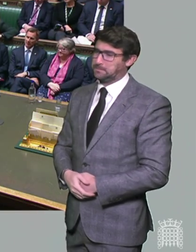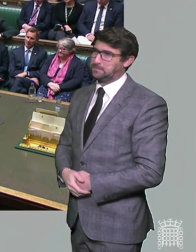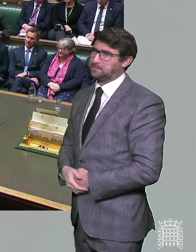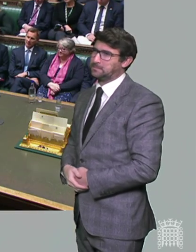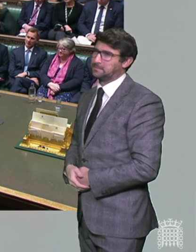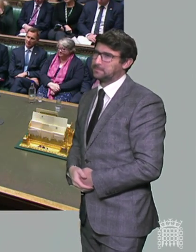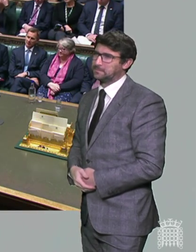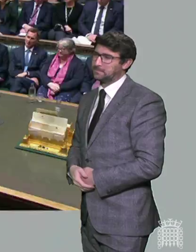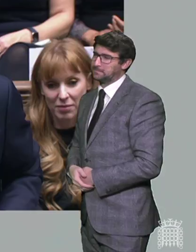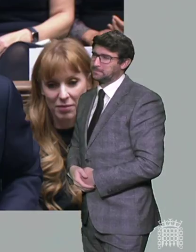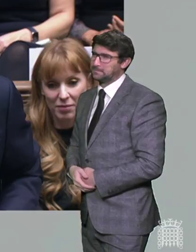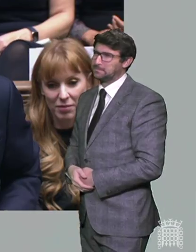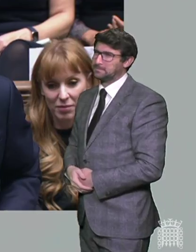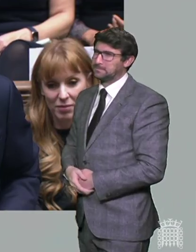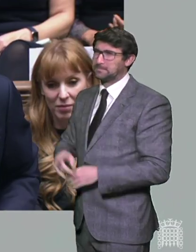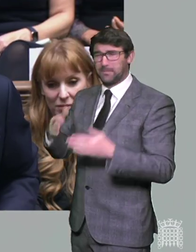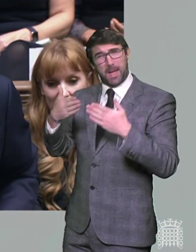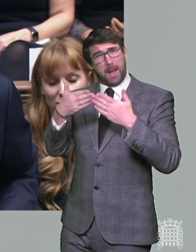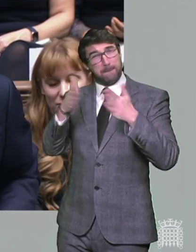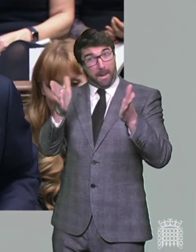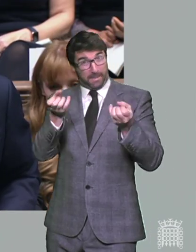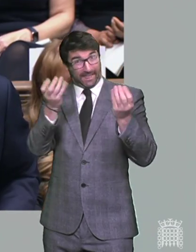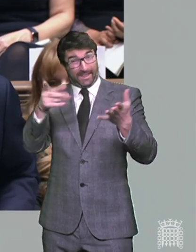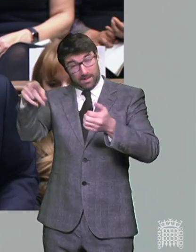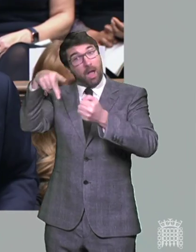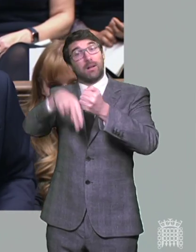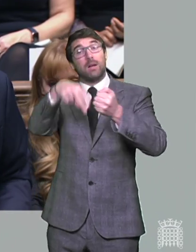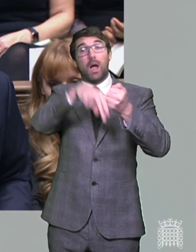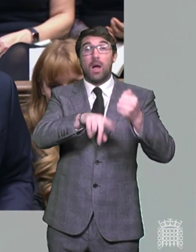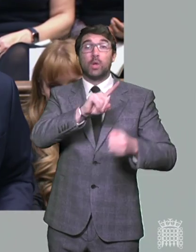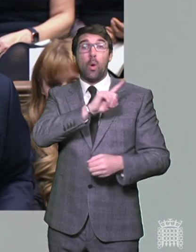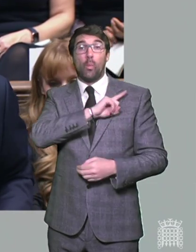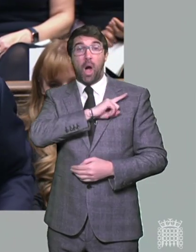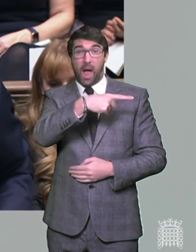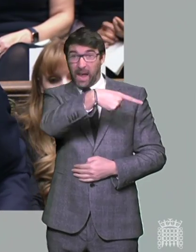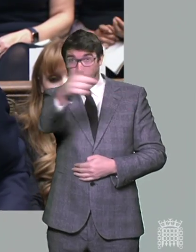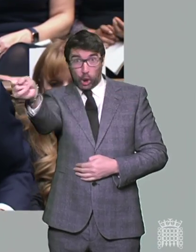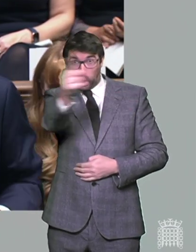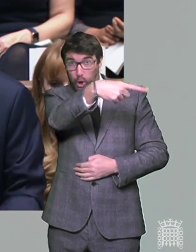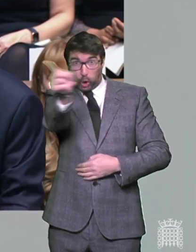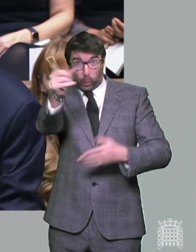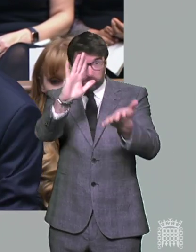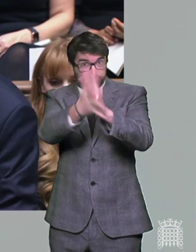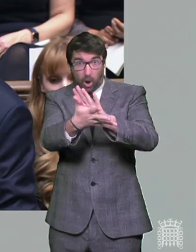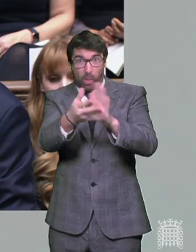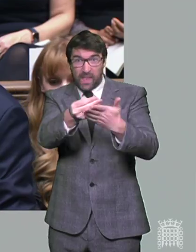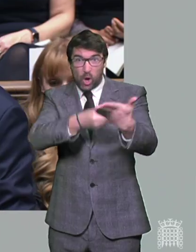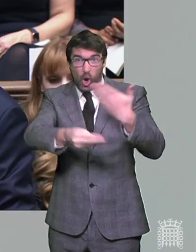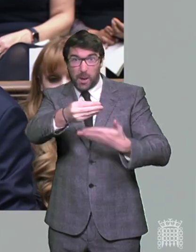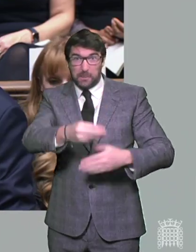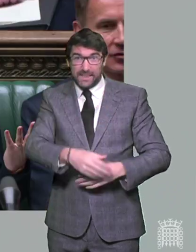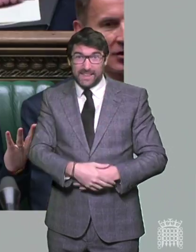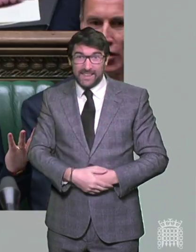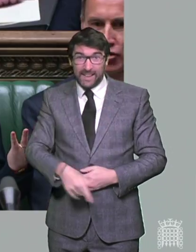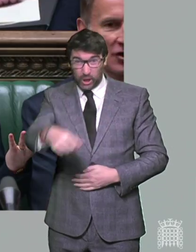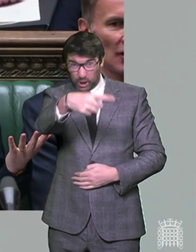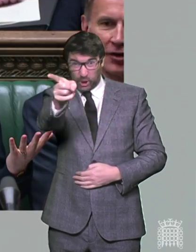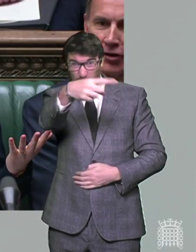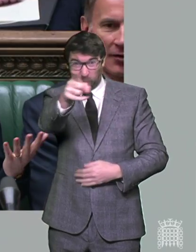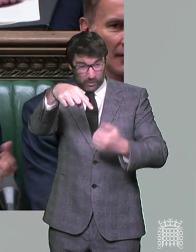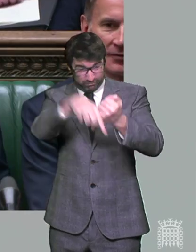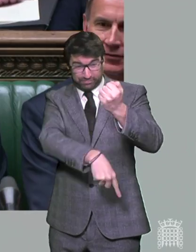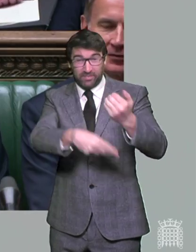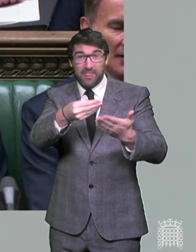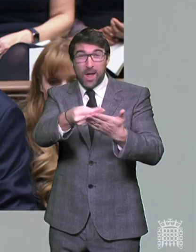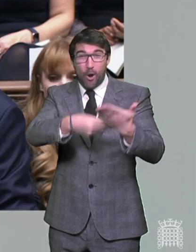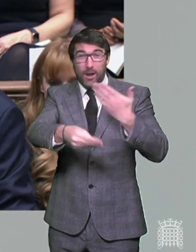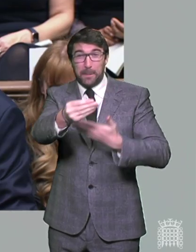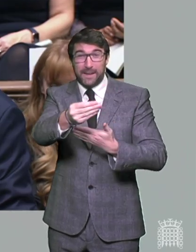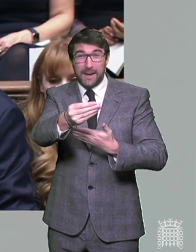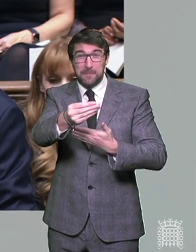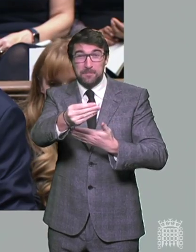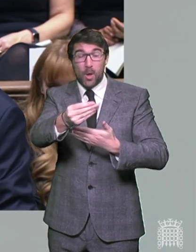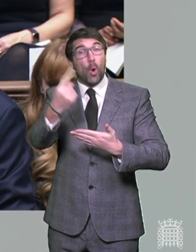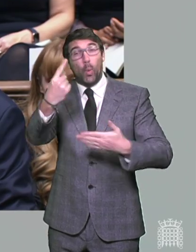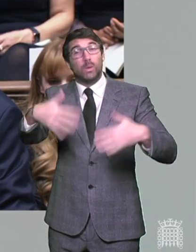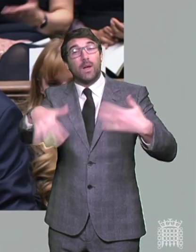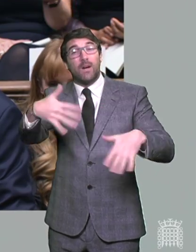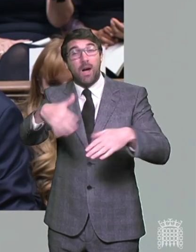Those spending cuts are on the table for one reason and one reason only: because the Conservatives crashed the economy.